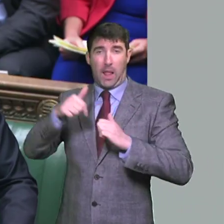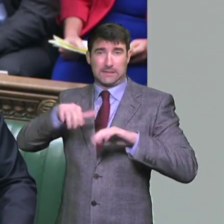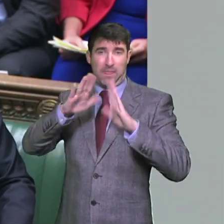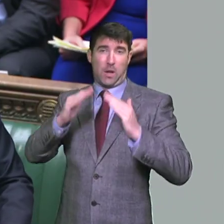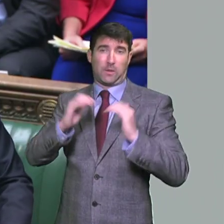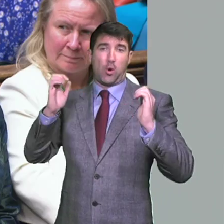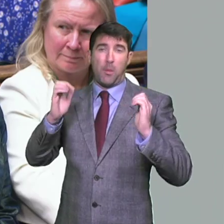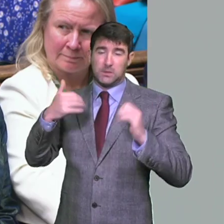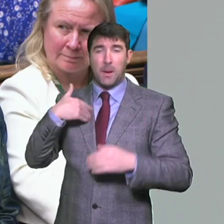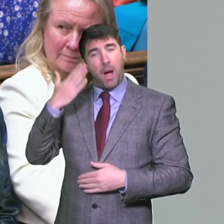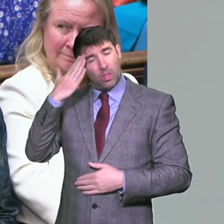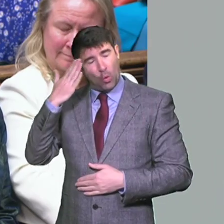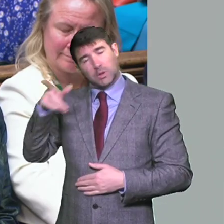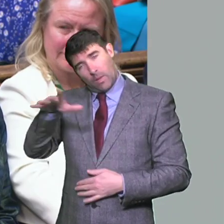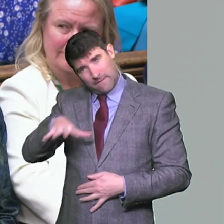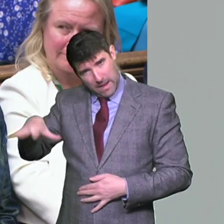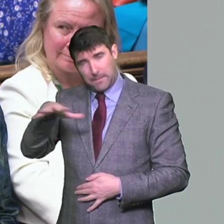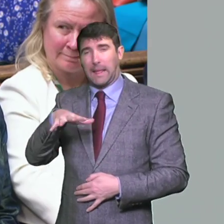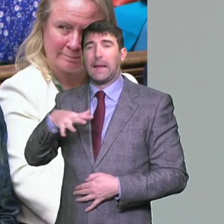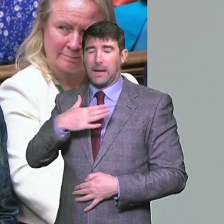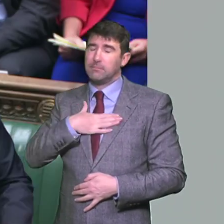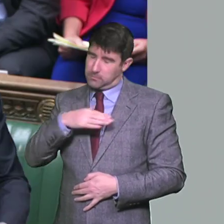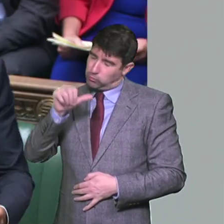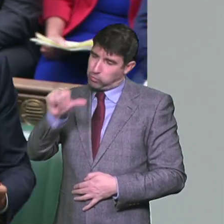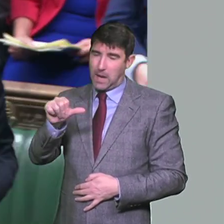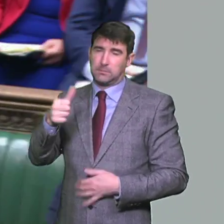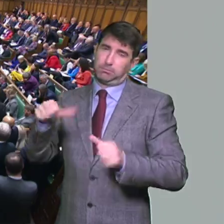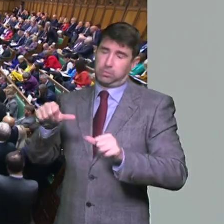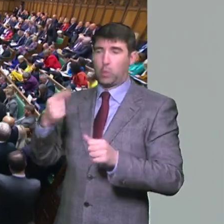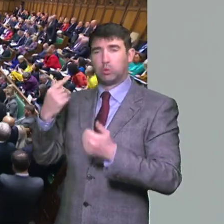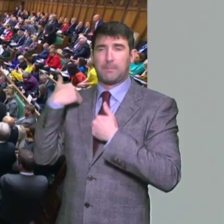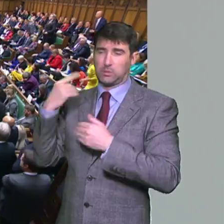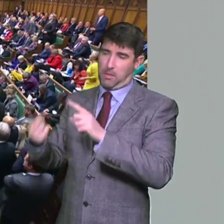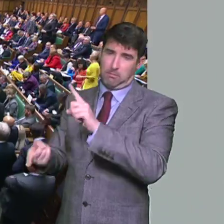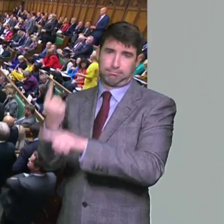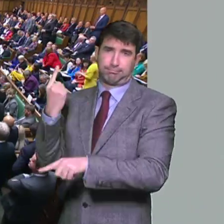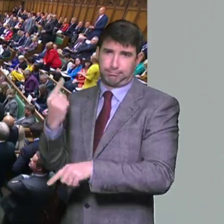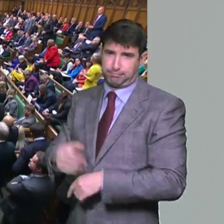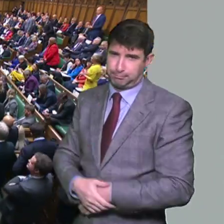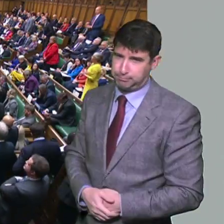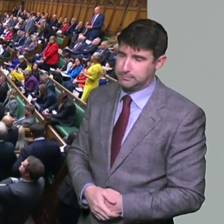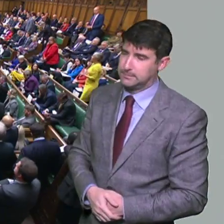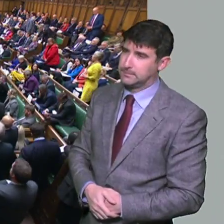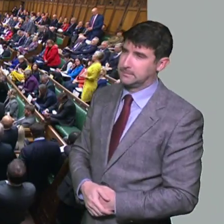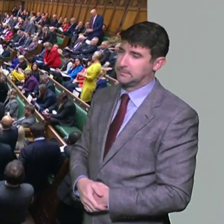My thoughts are with the family, and I join my right honourable Friend in her sentiment that it is very welcome.